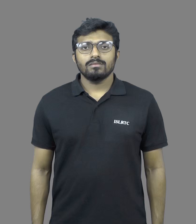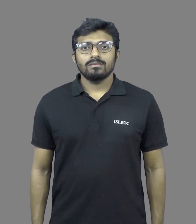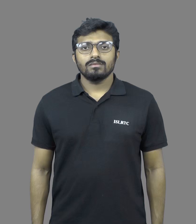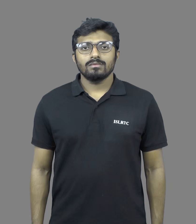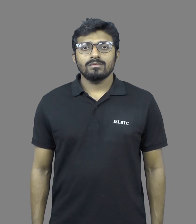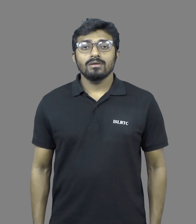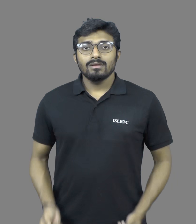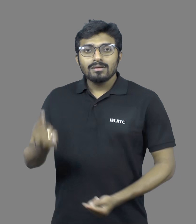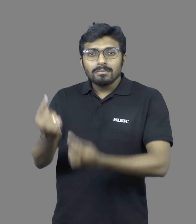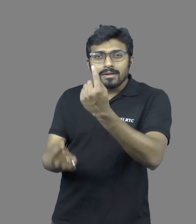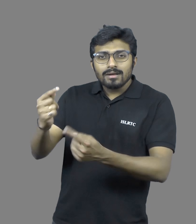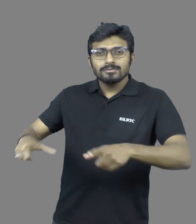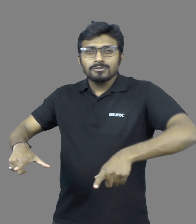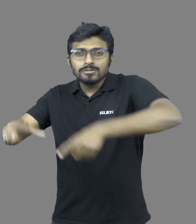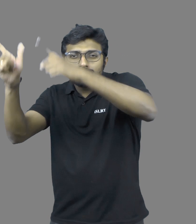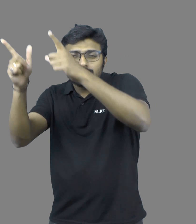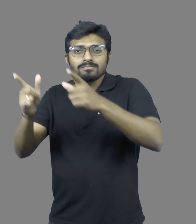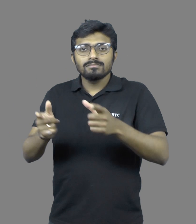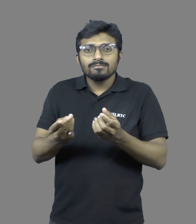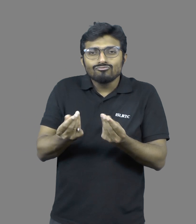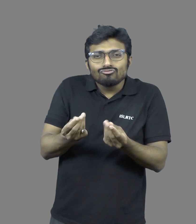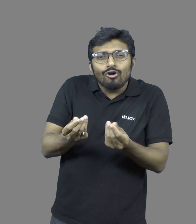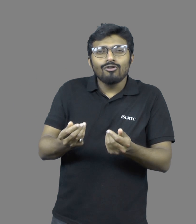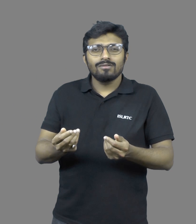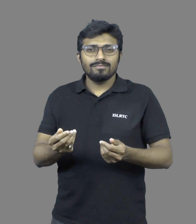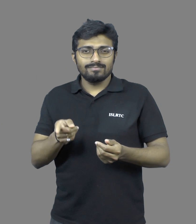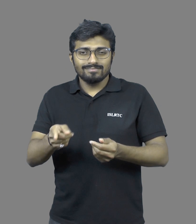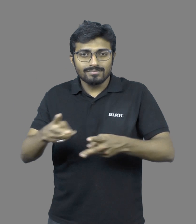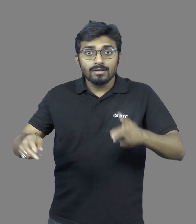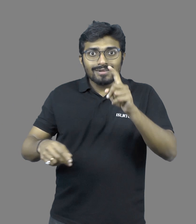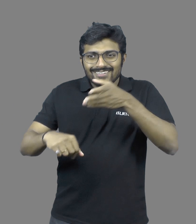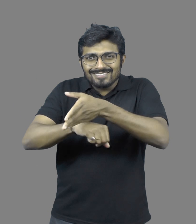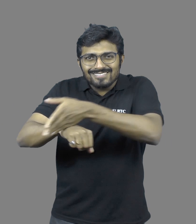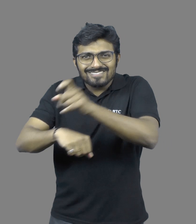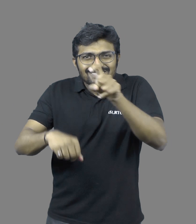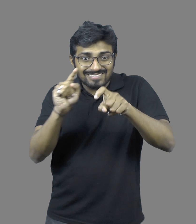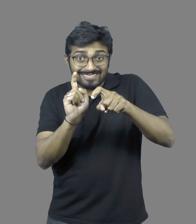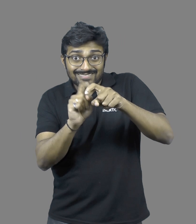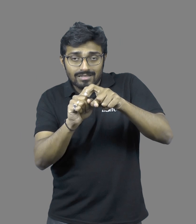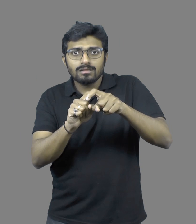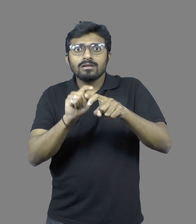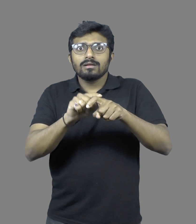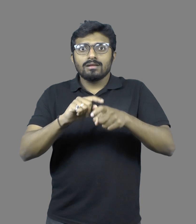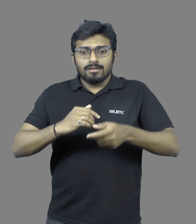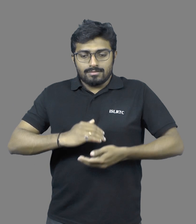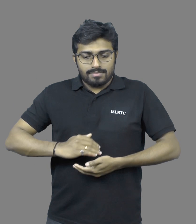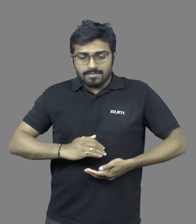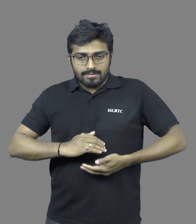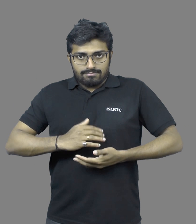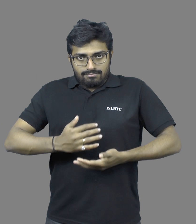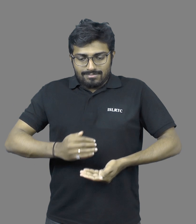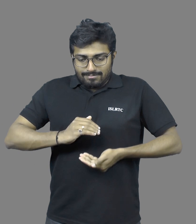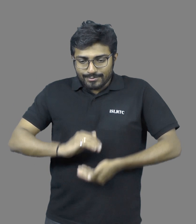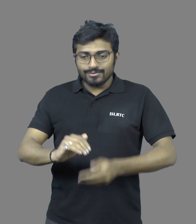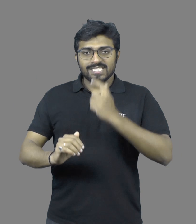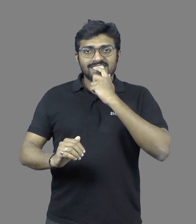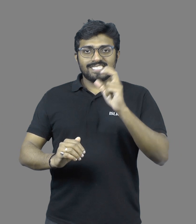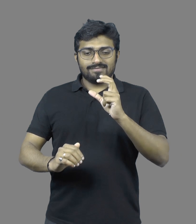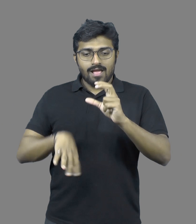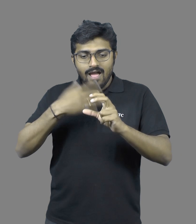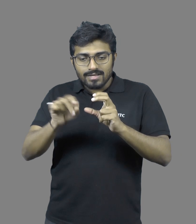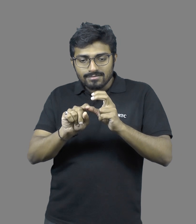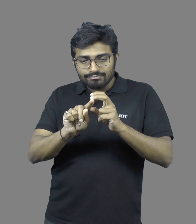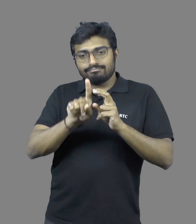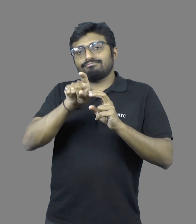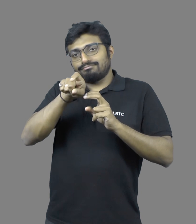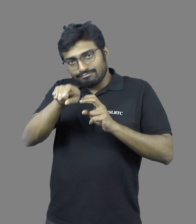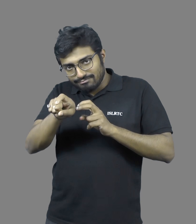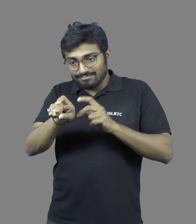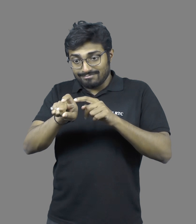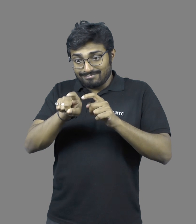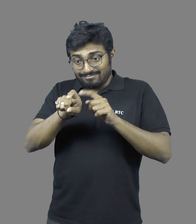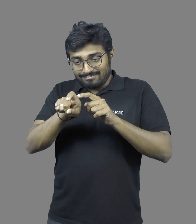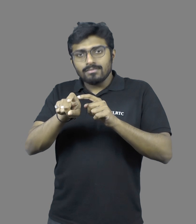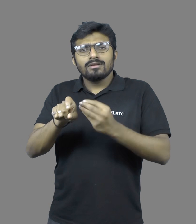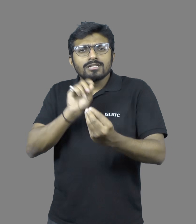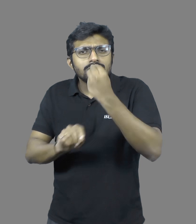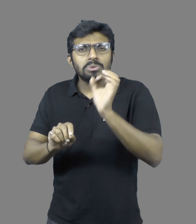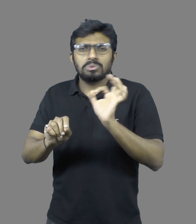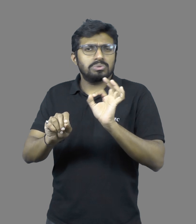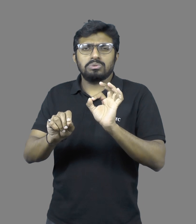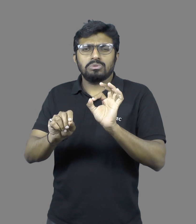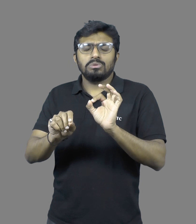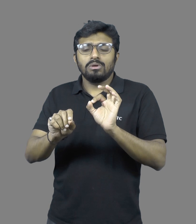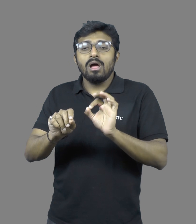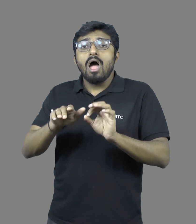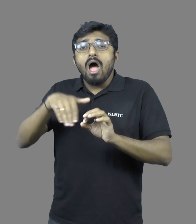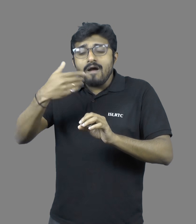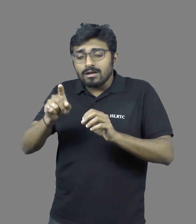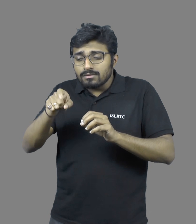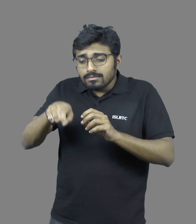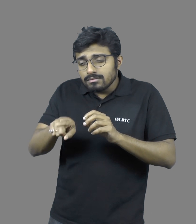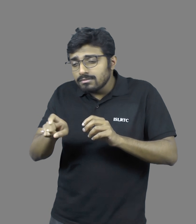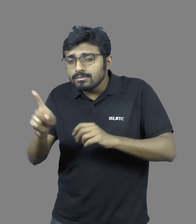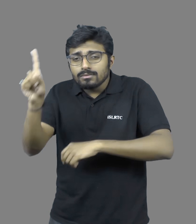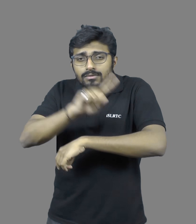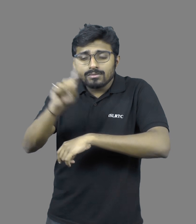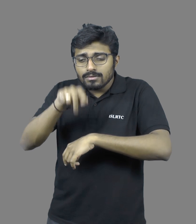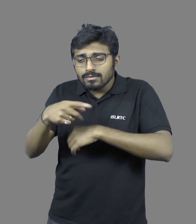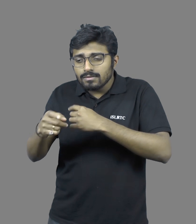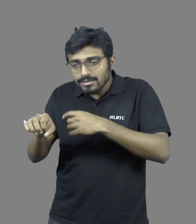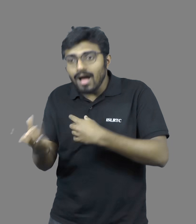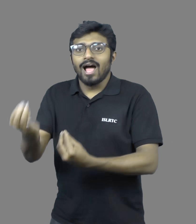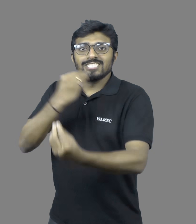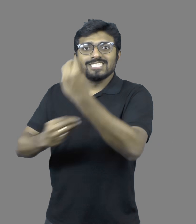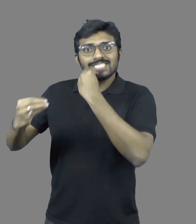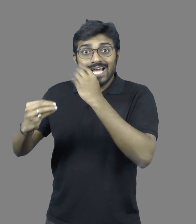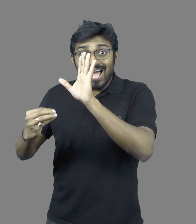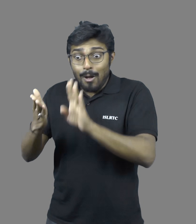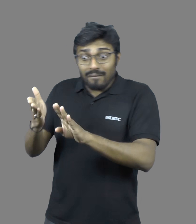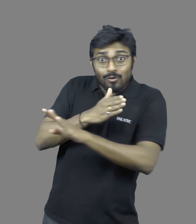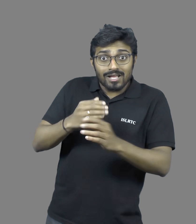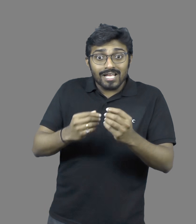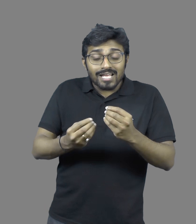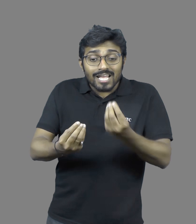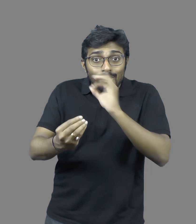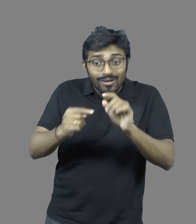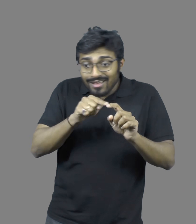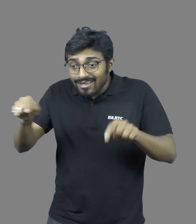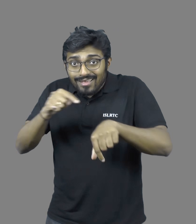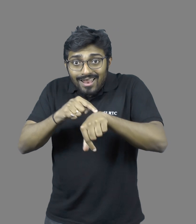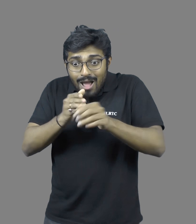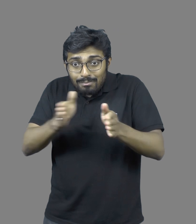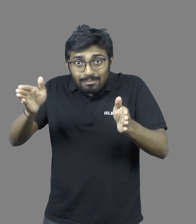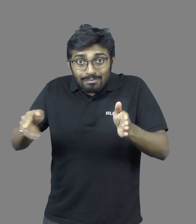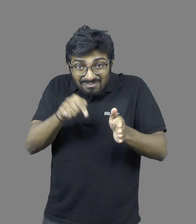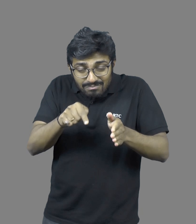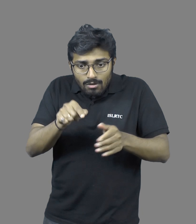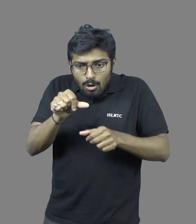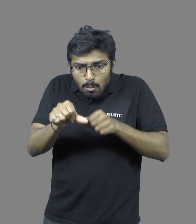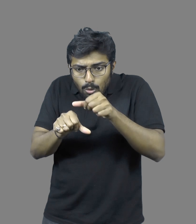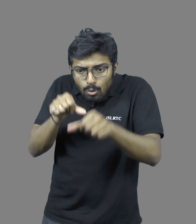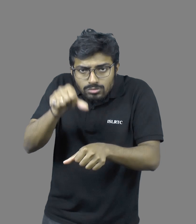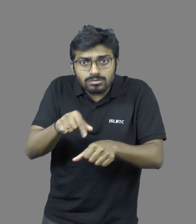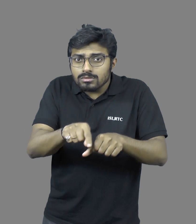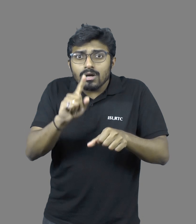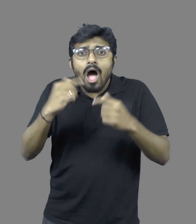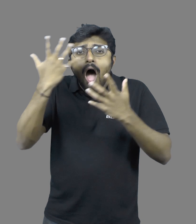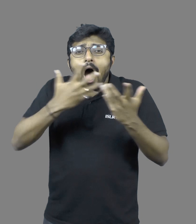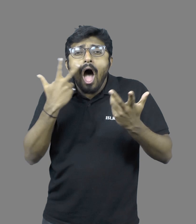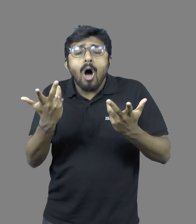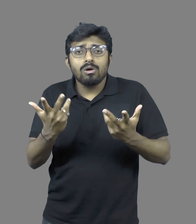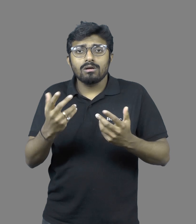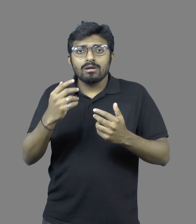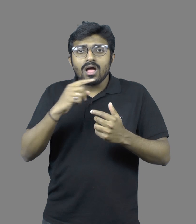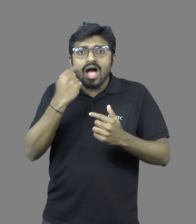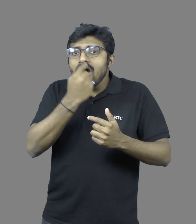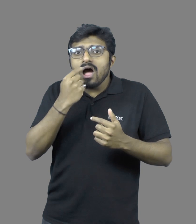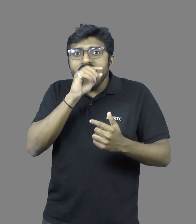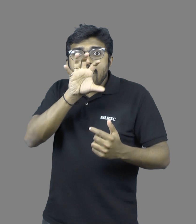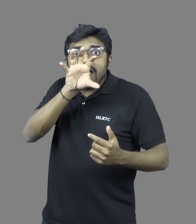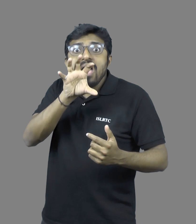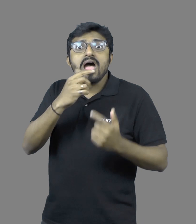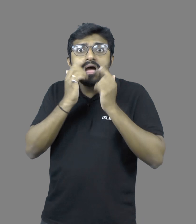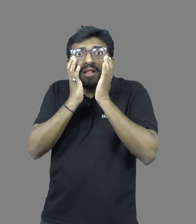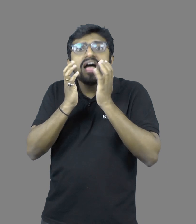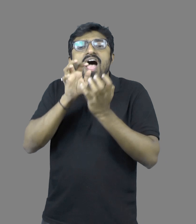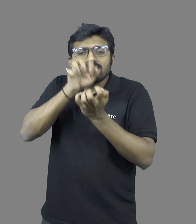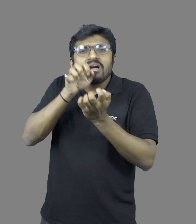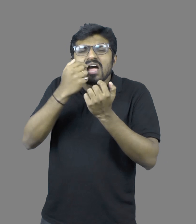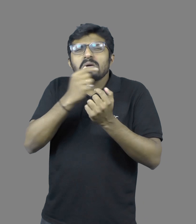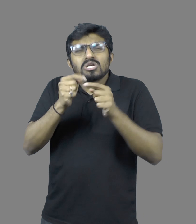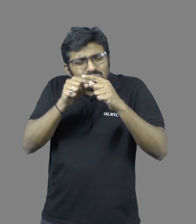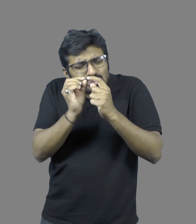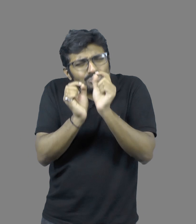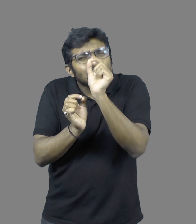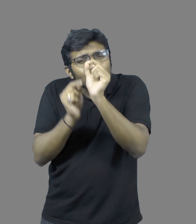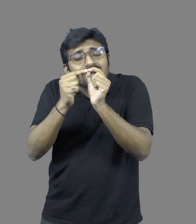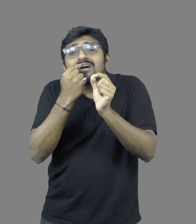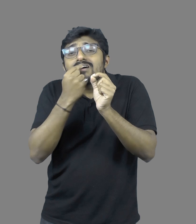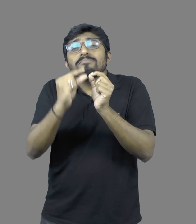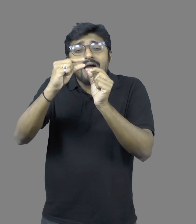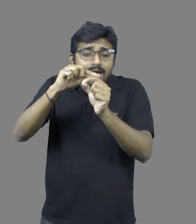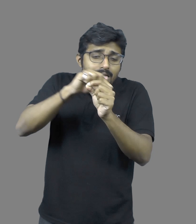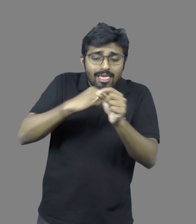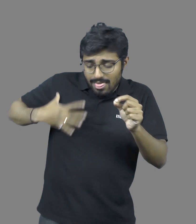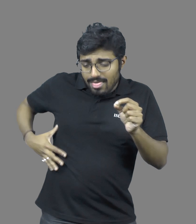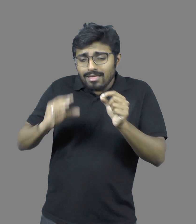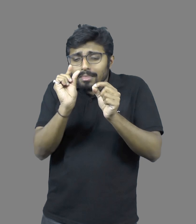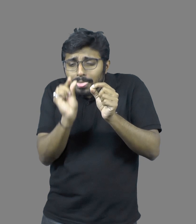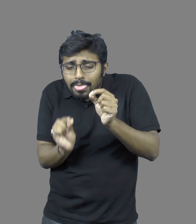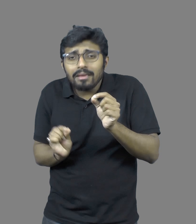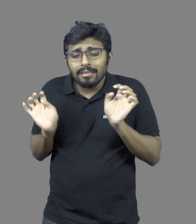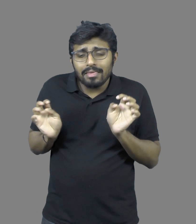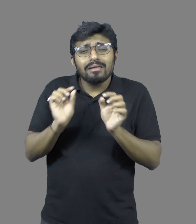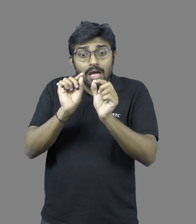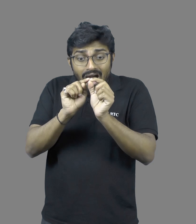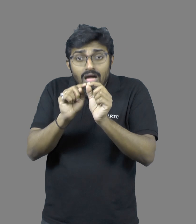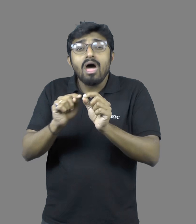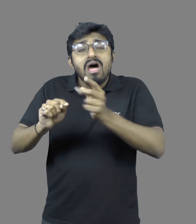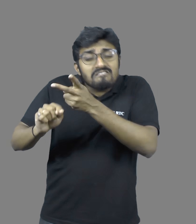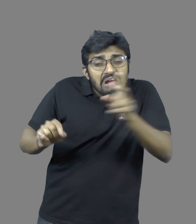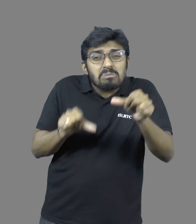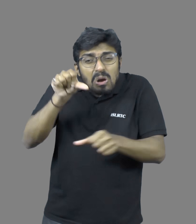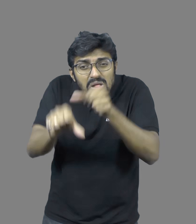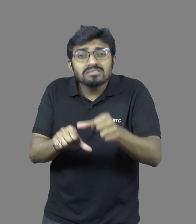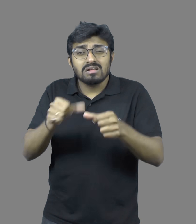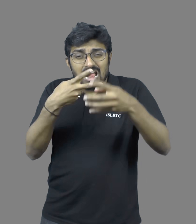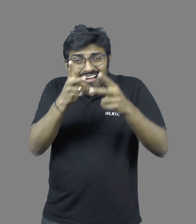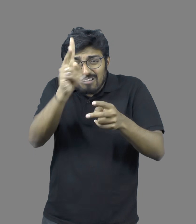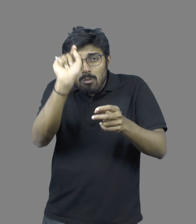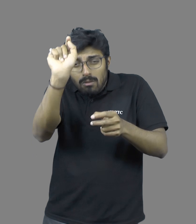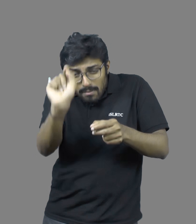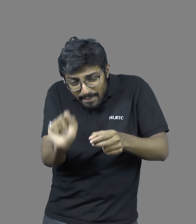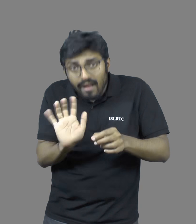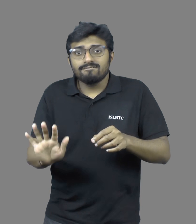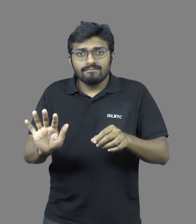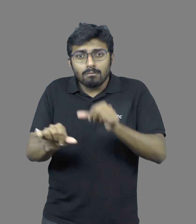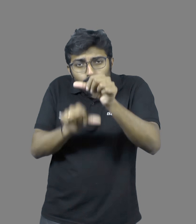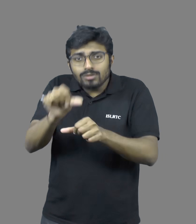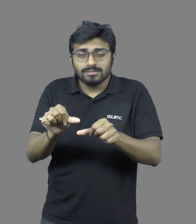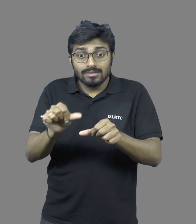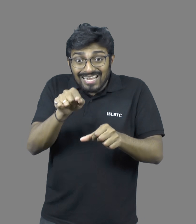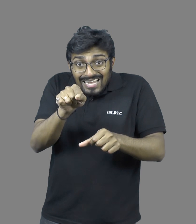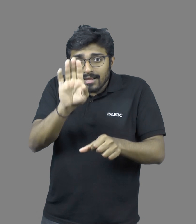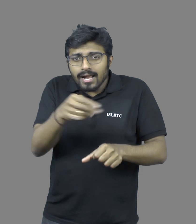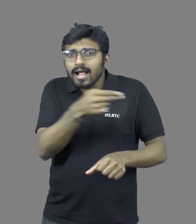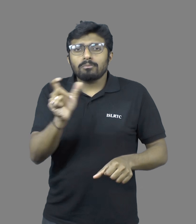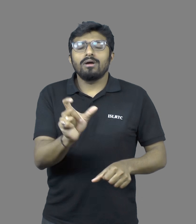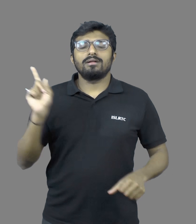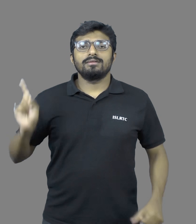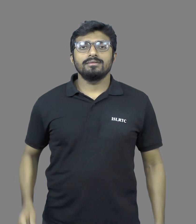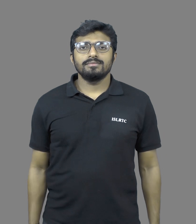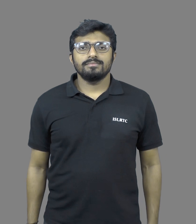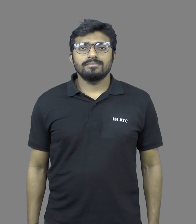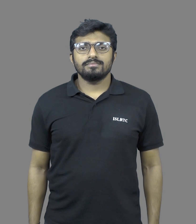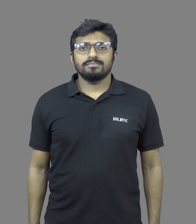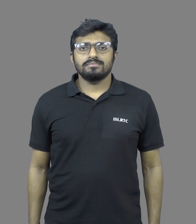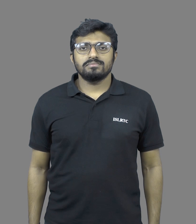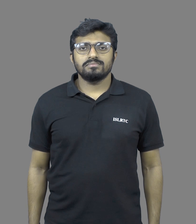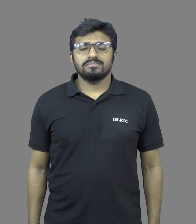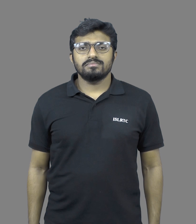Metamorphosis